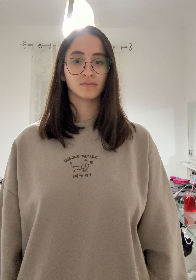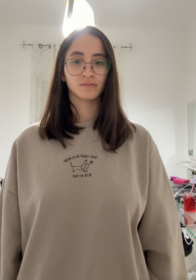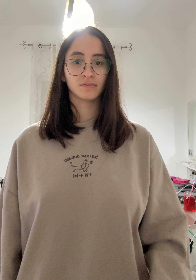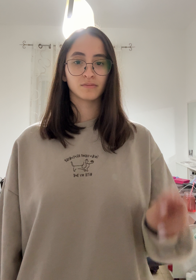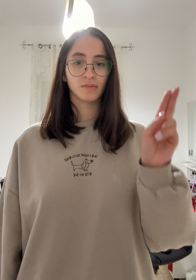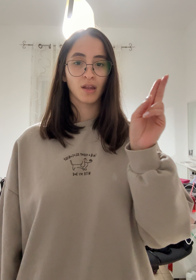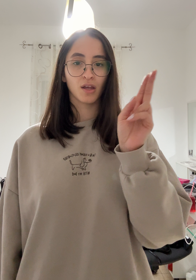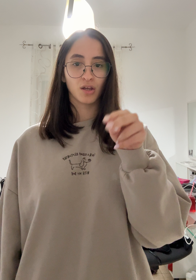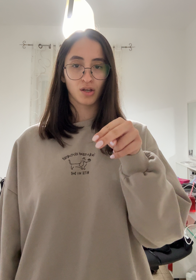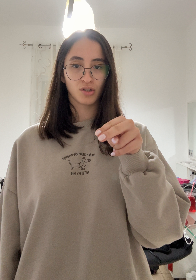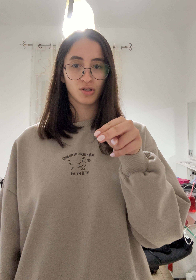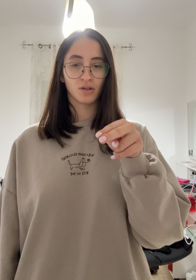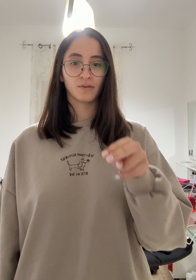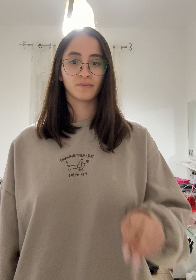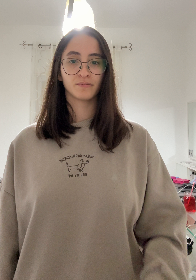יש